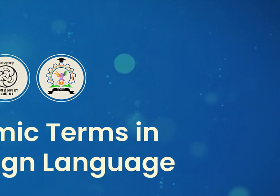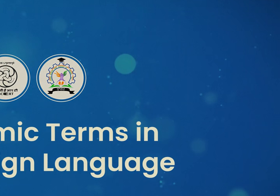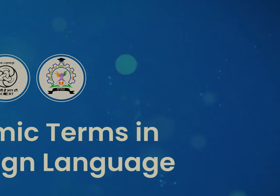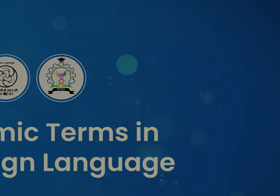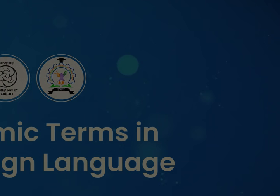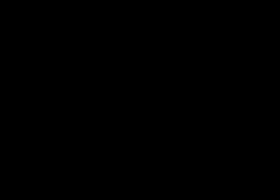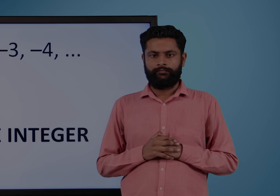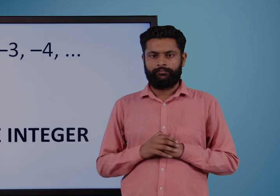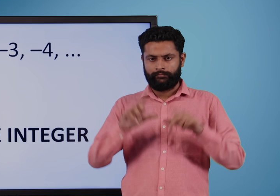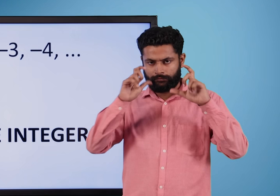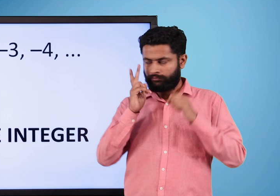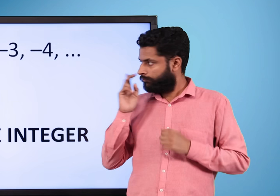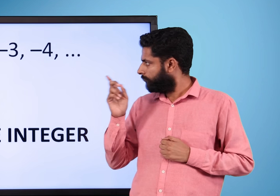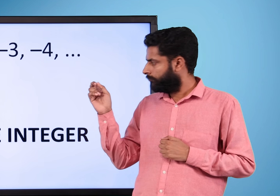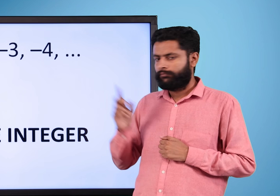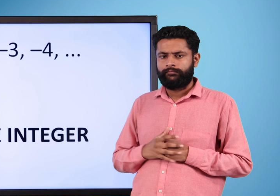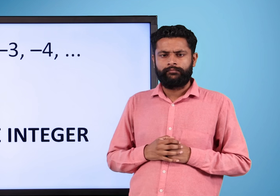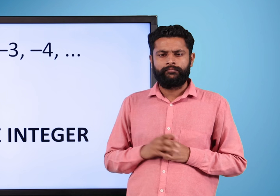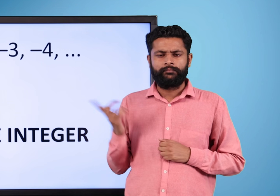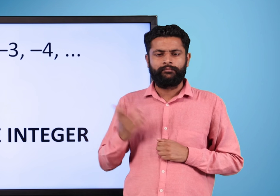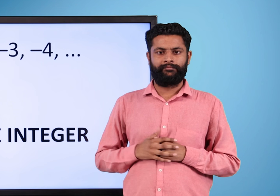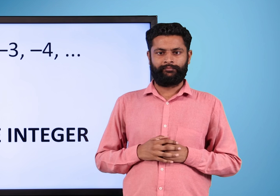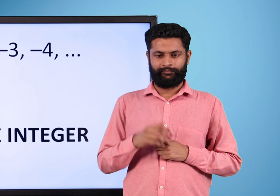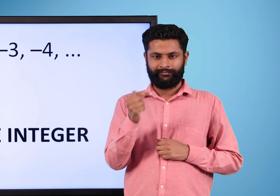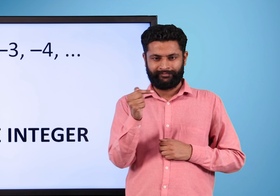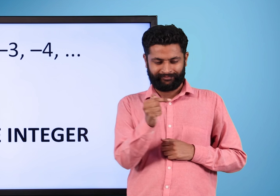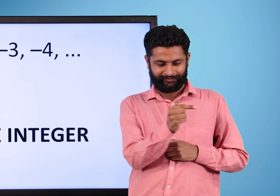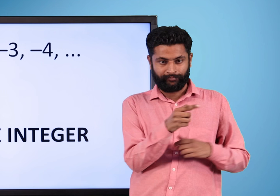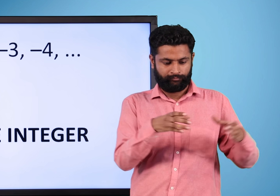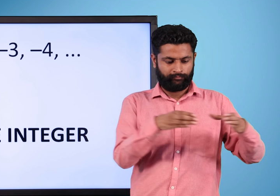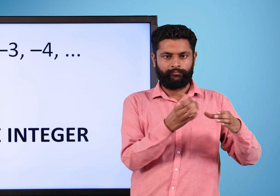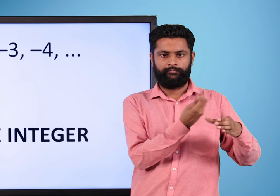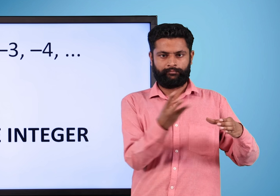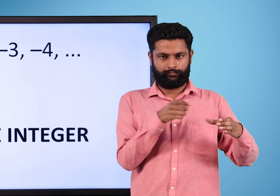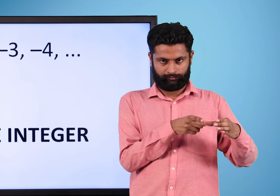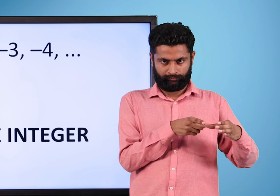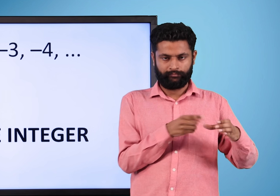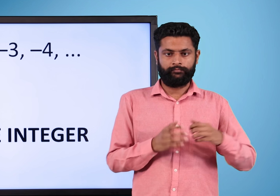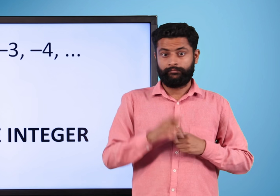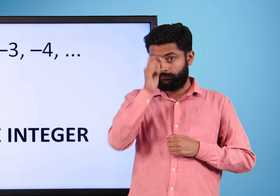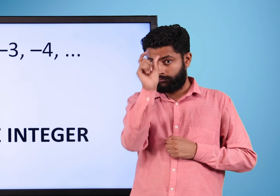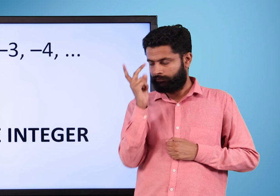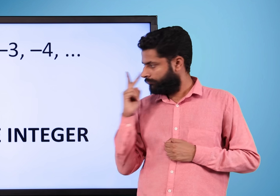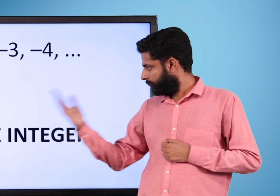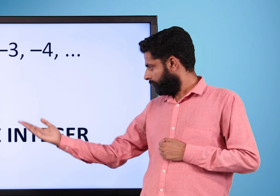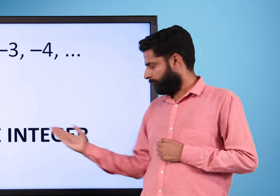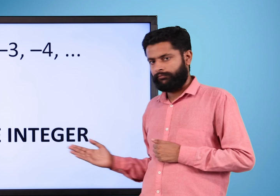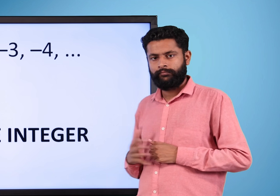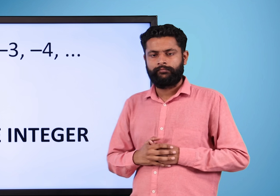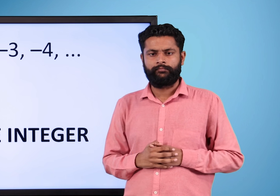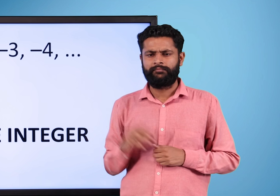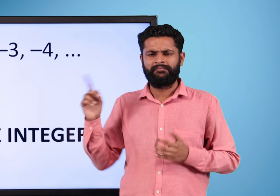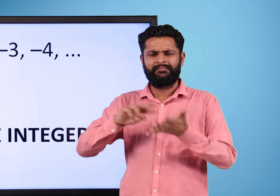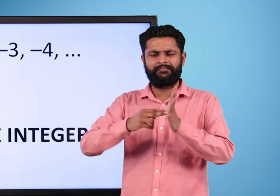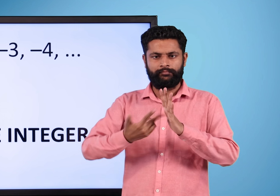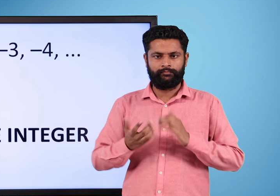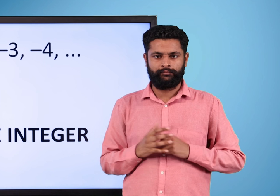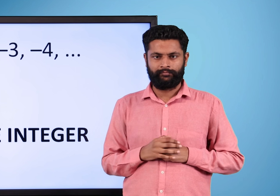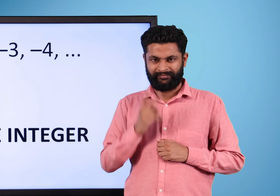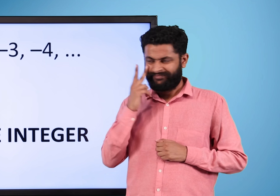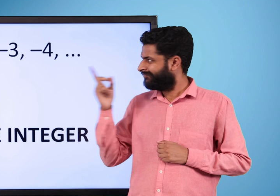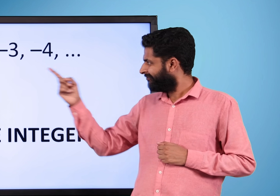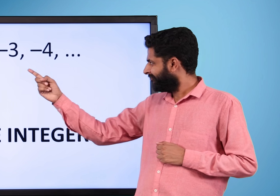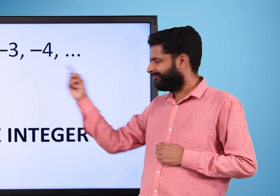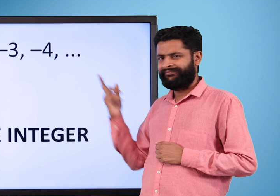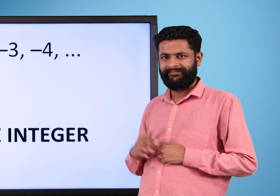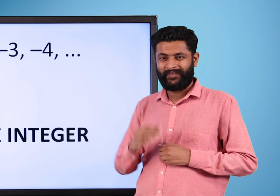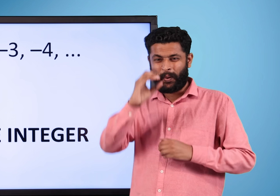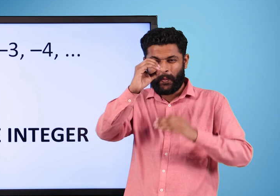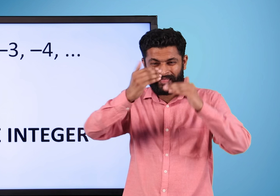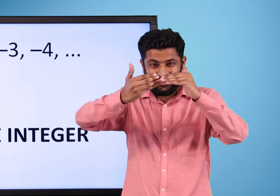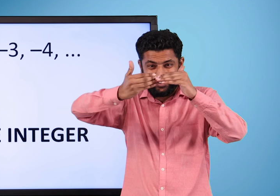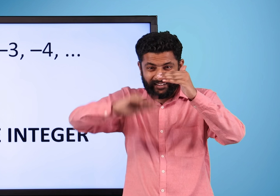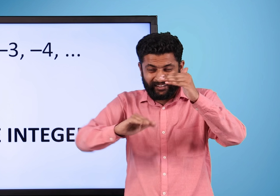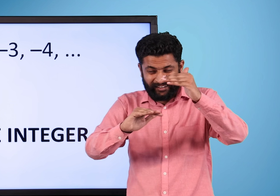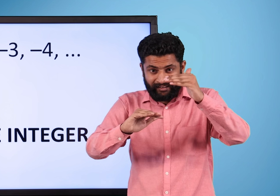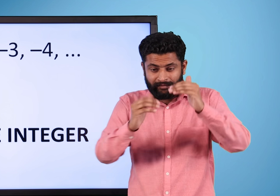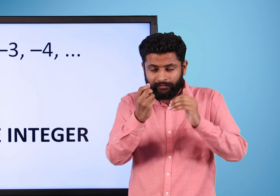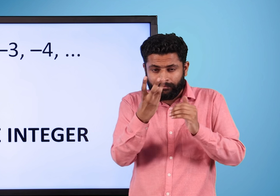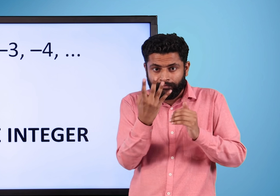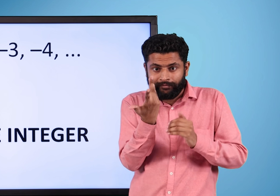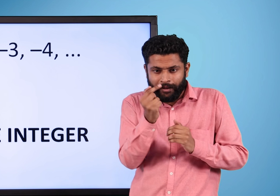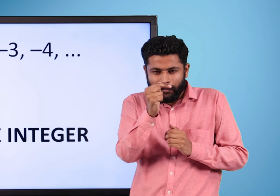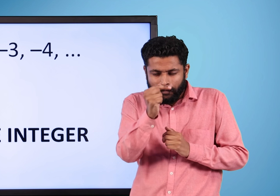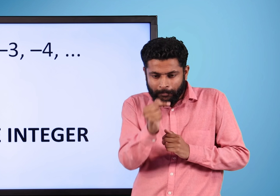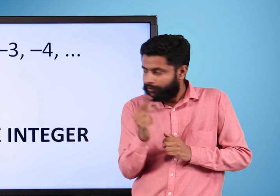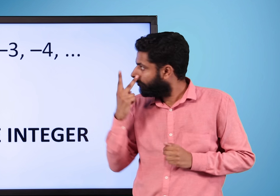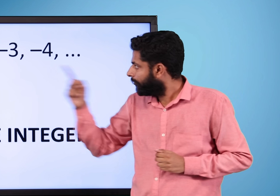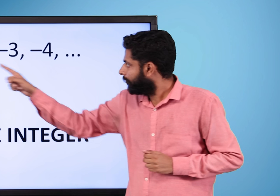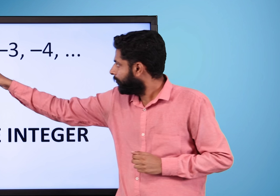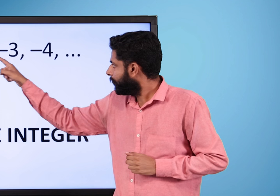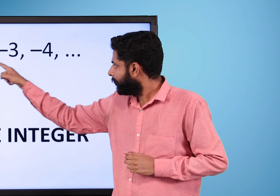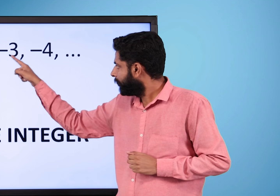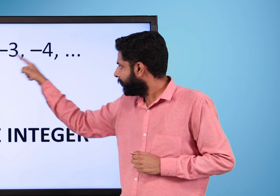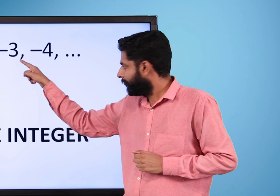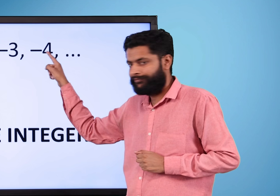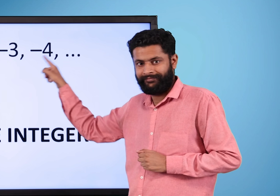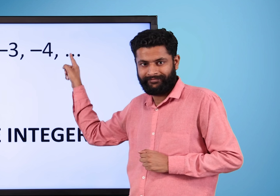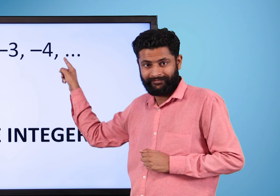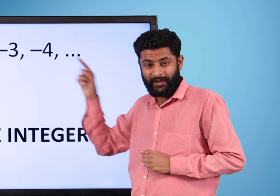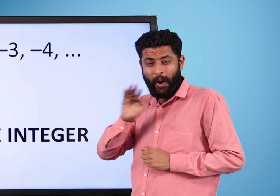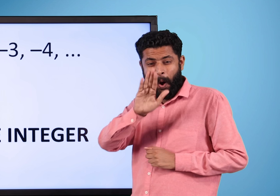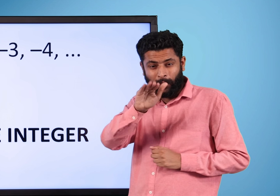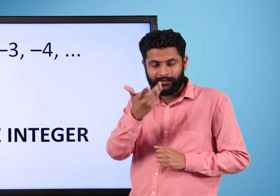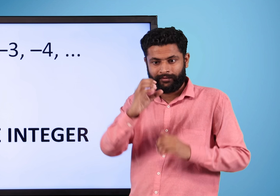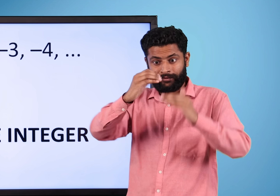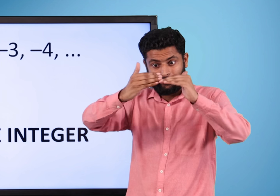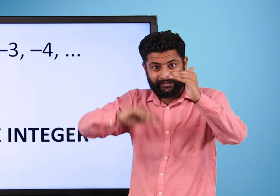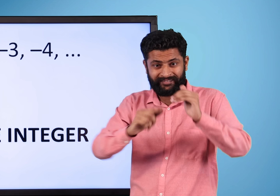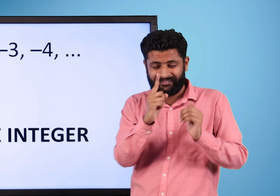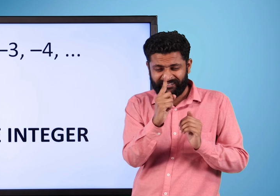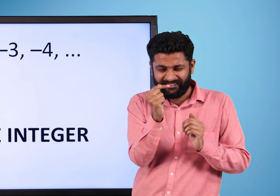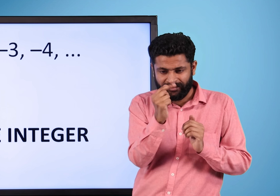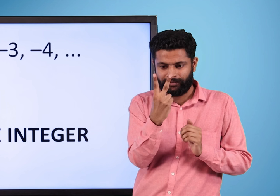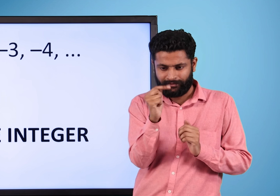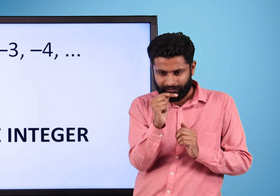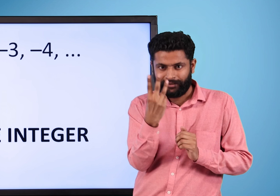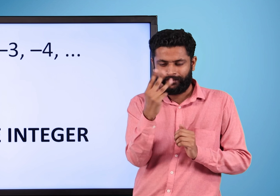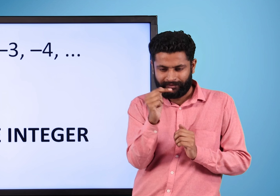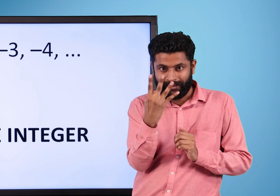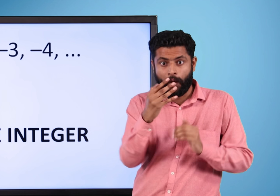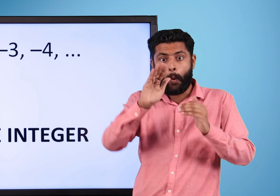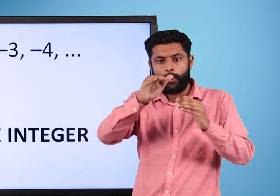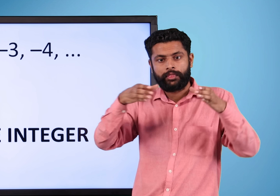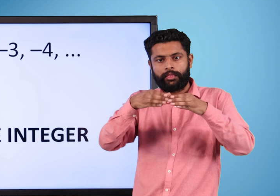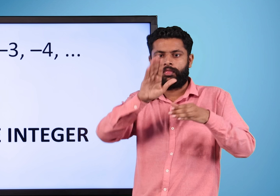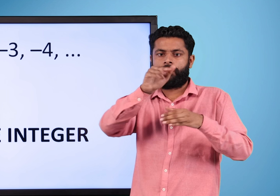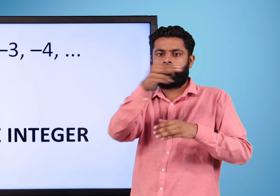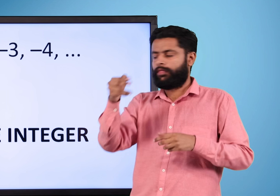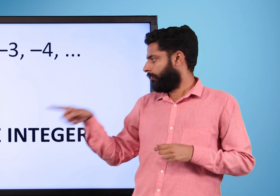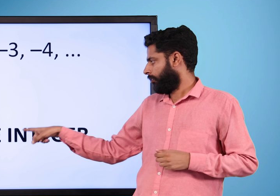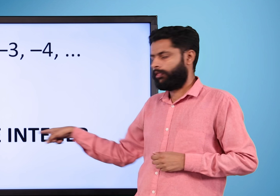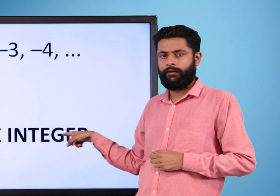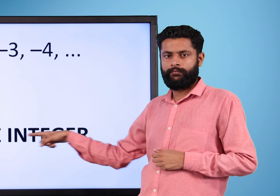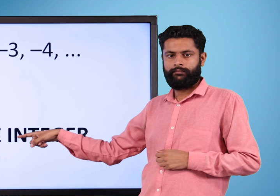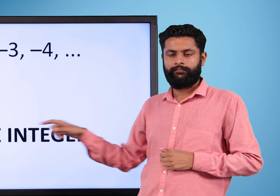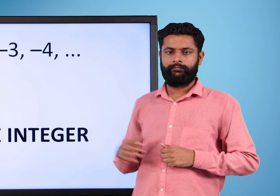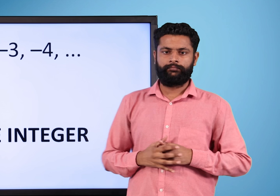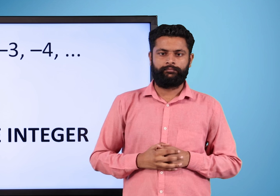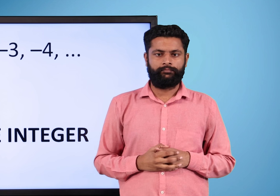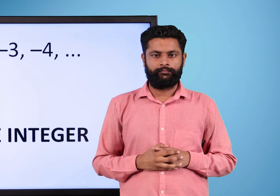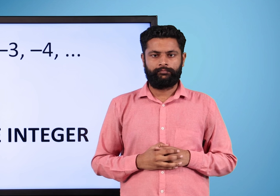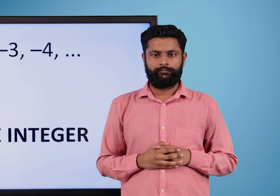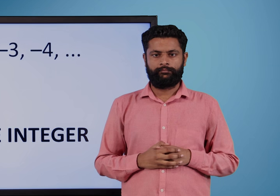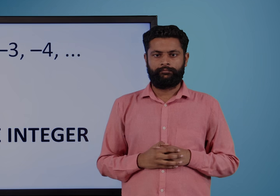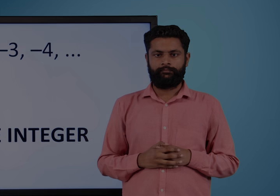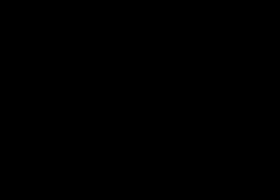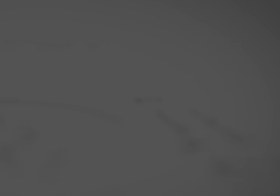negative integer This sign means negative integer. – 1, – 2, – 3, – 4, ... are negative integers. They are less than 0 and have a negative sign attached to the number.